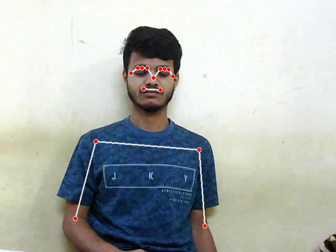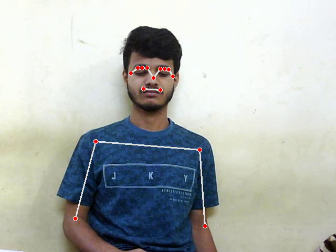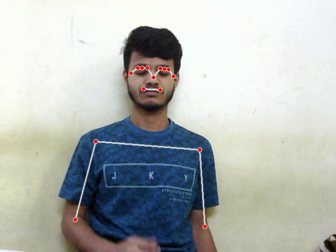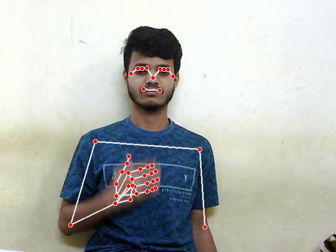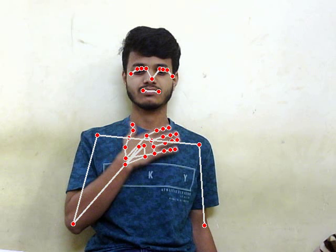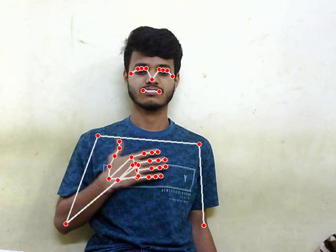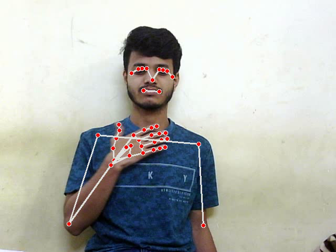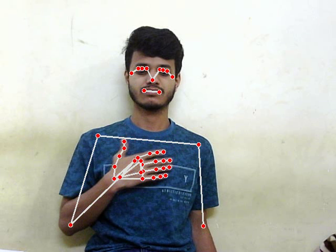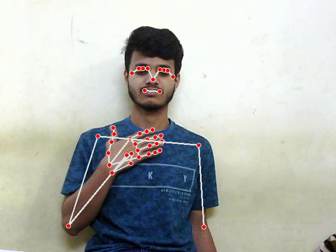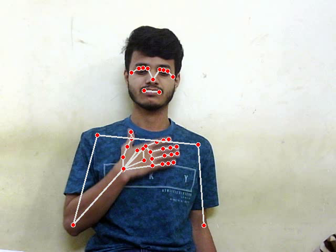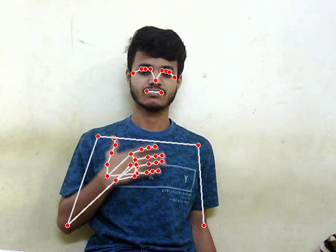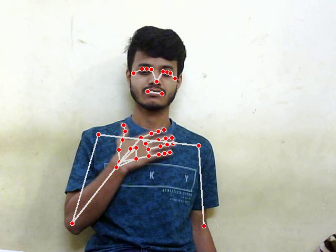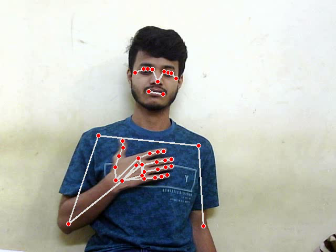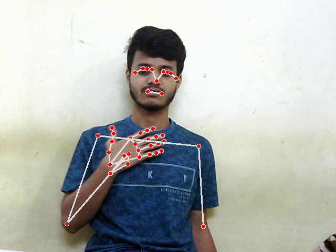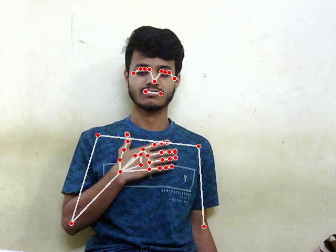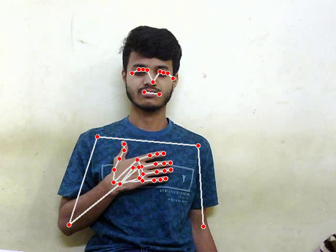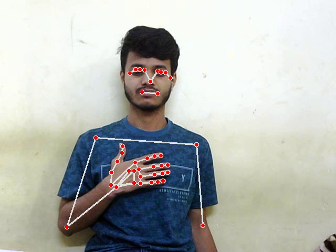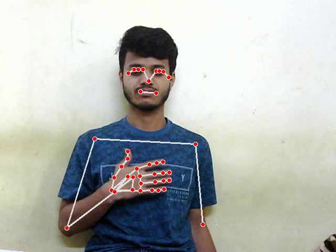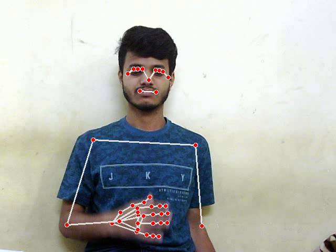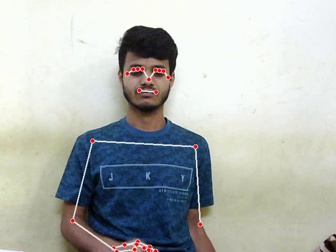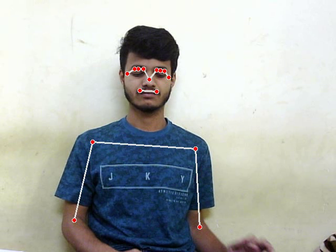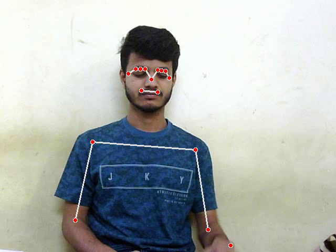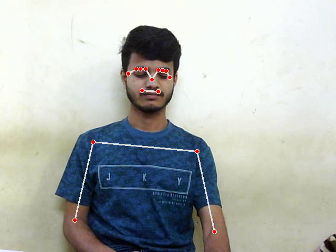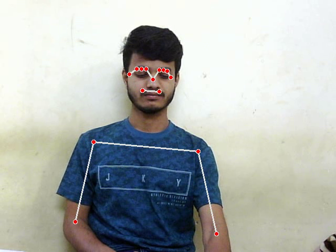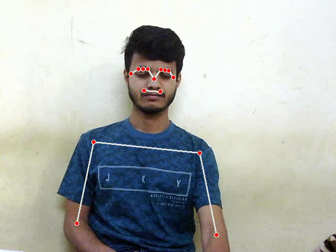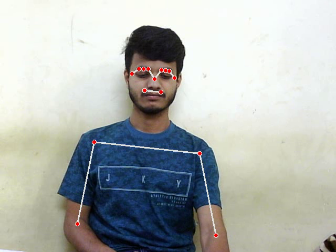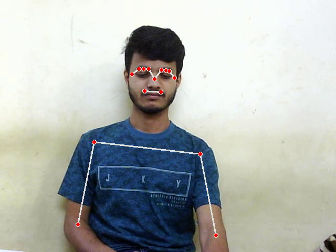please